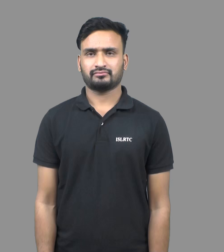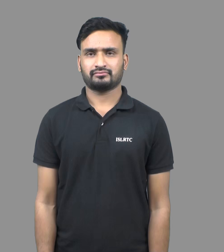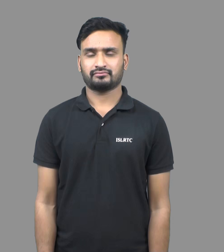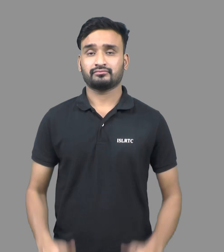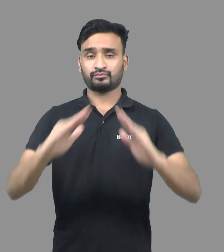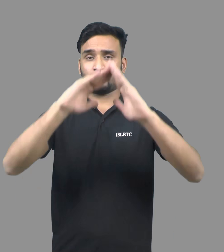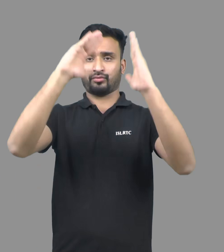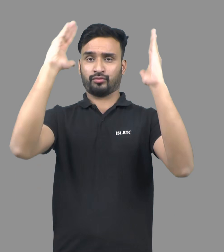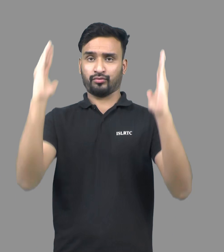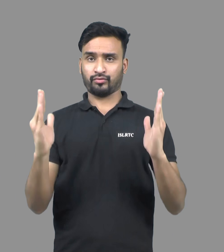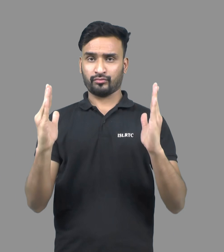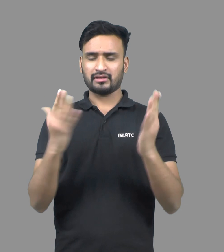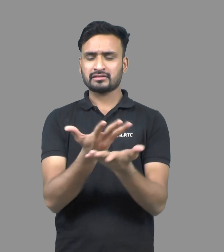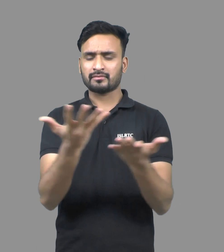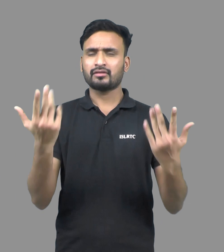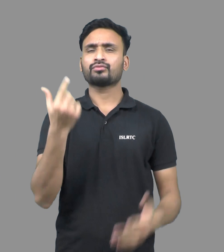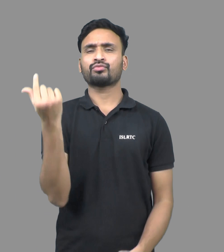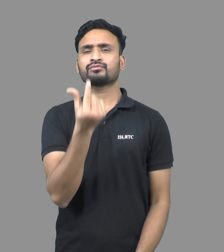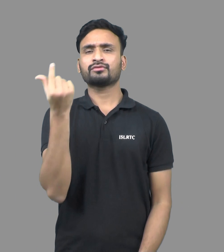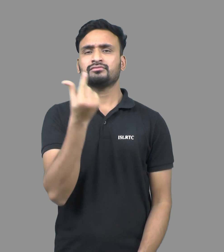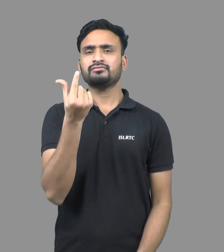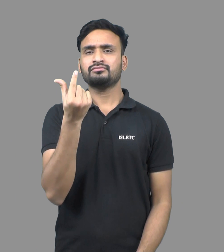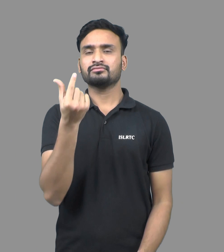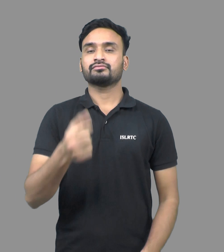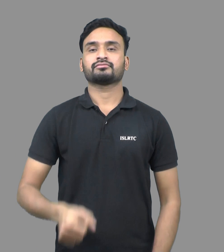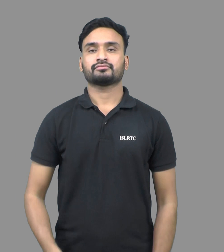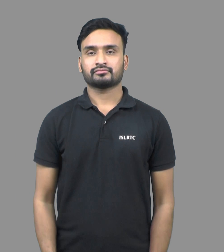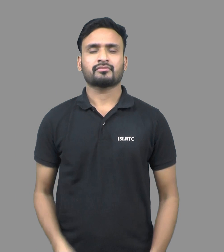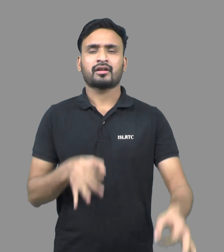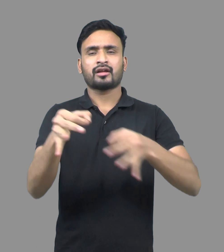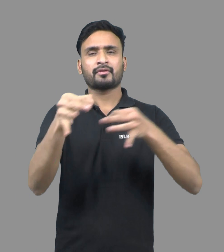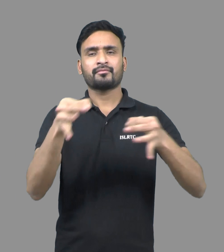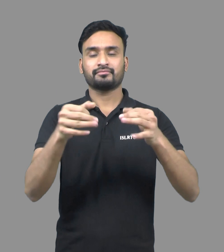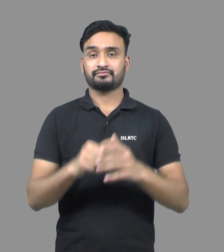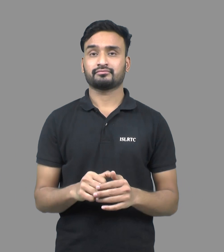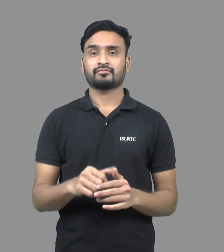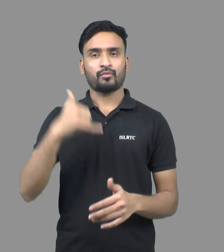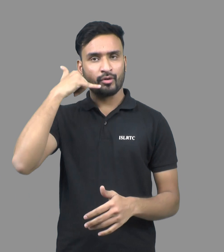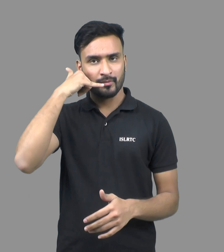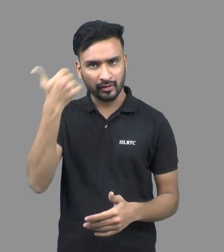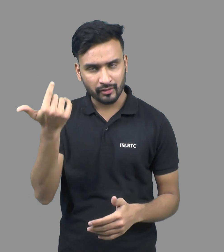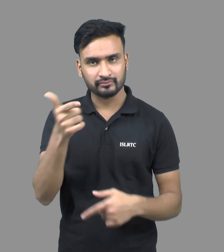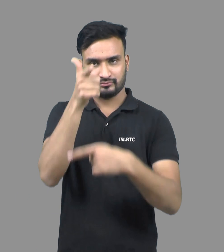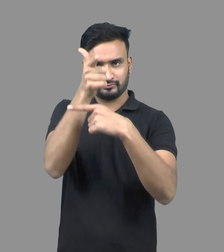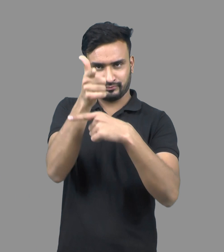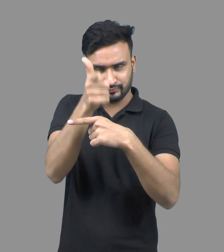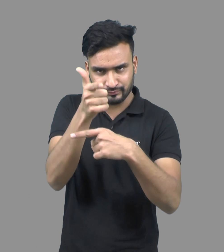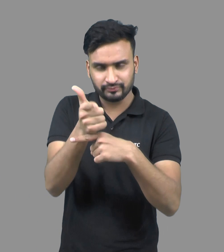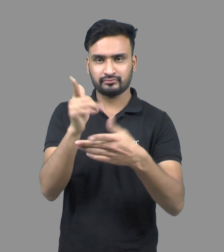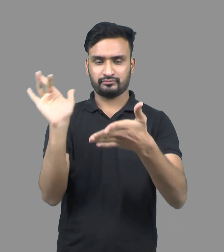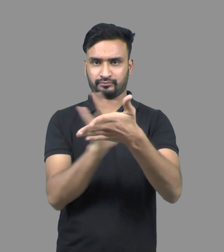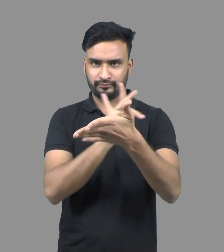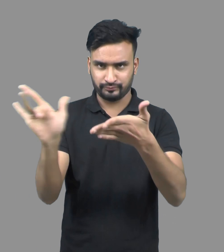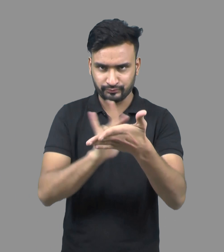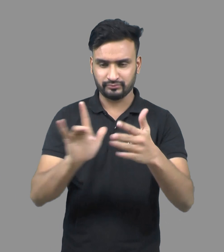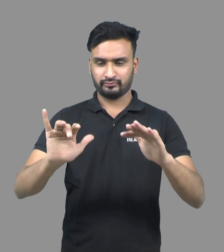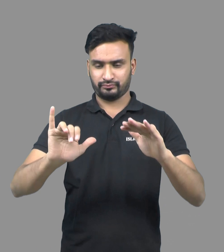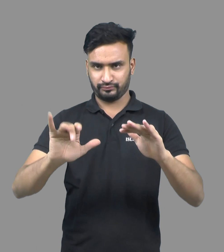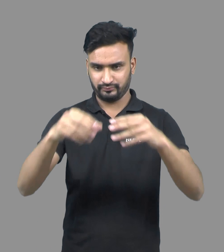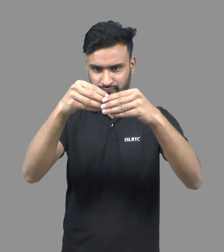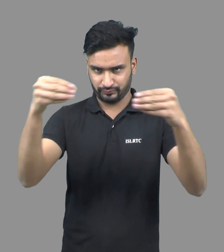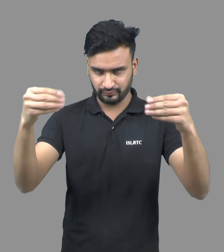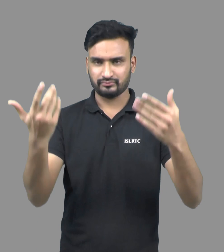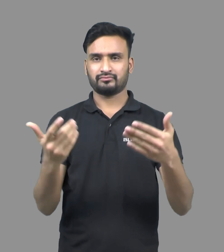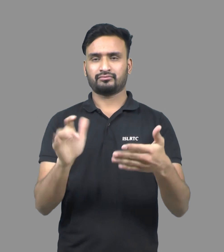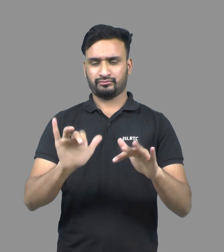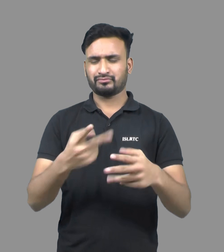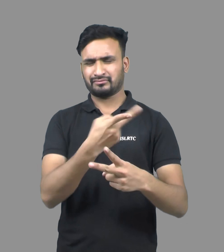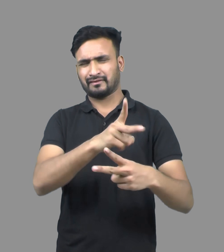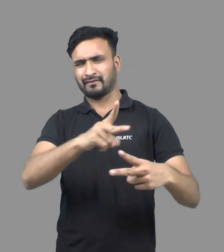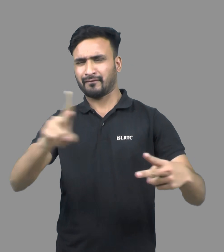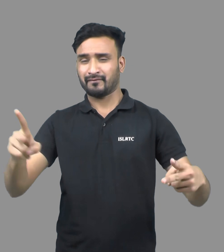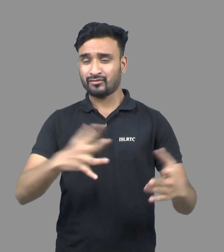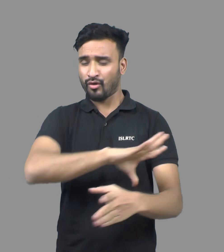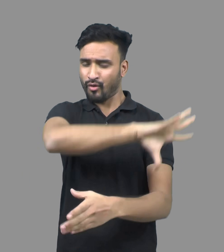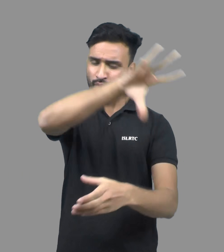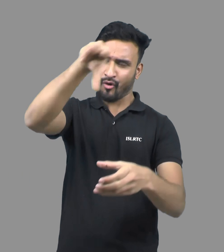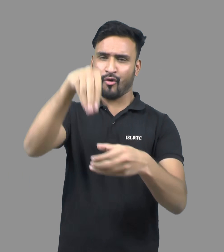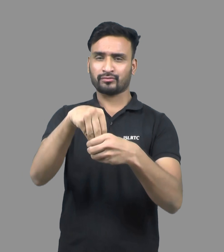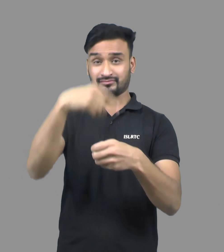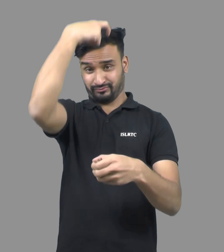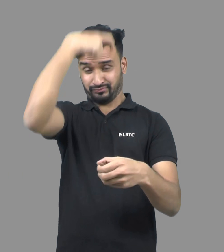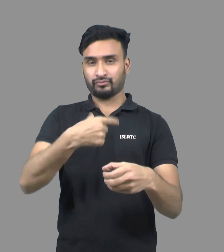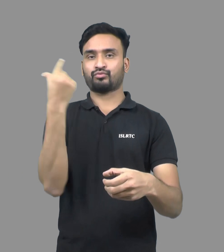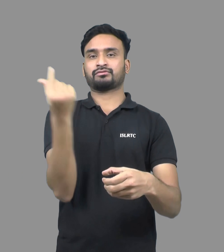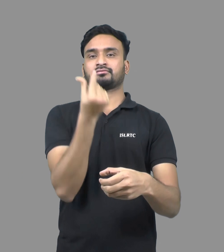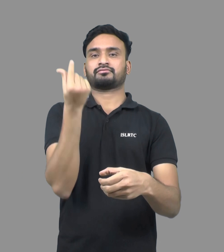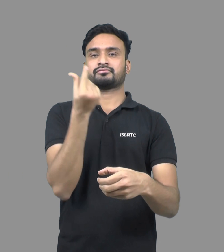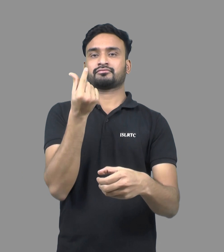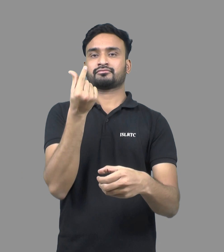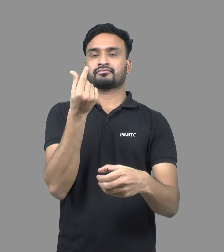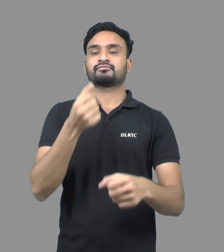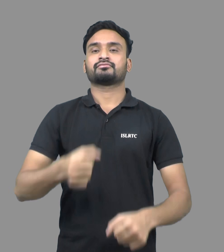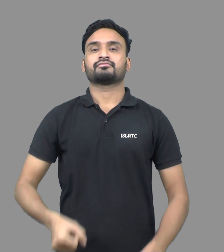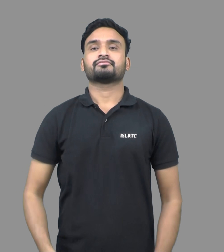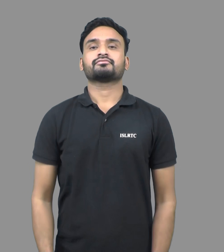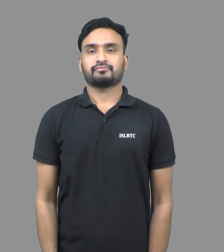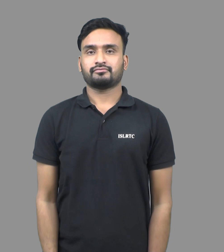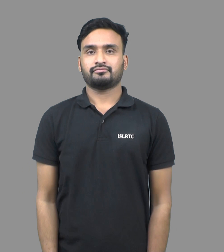Consumer Electronics